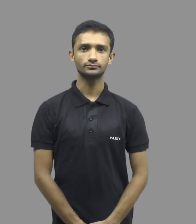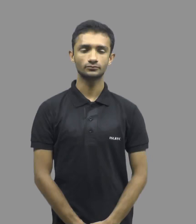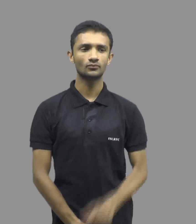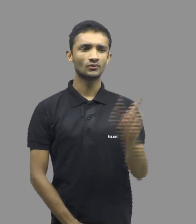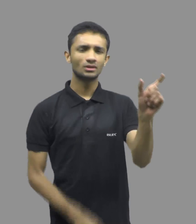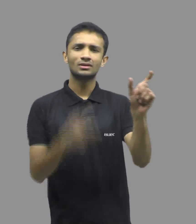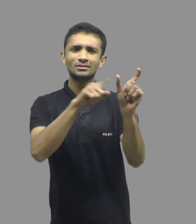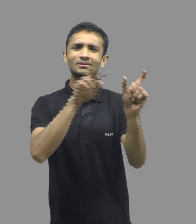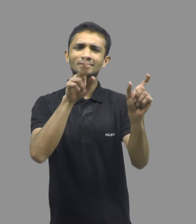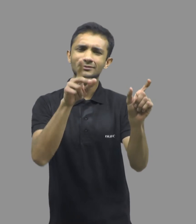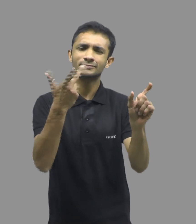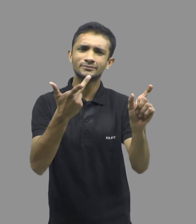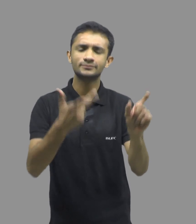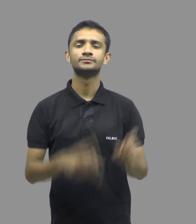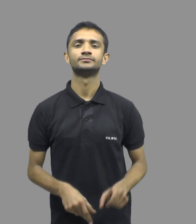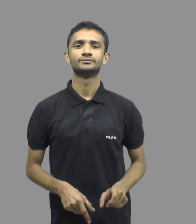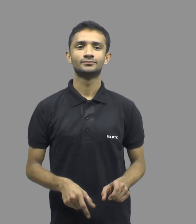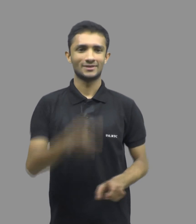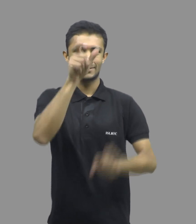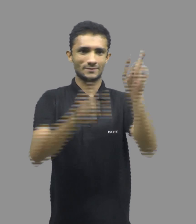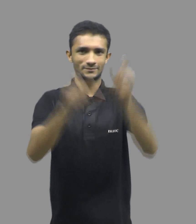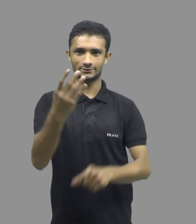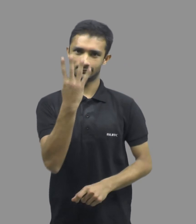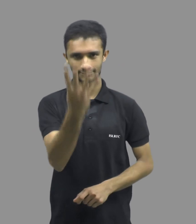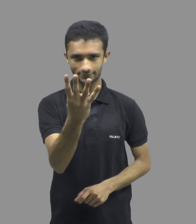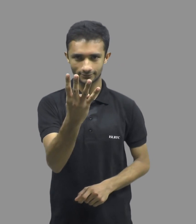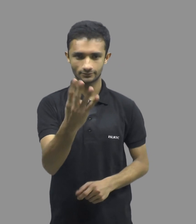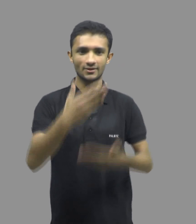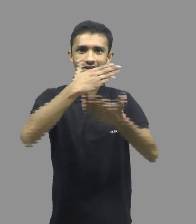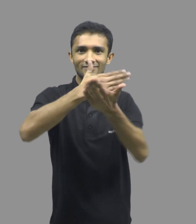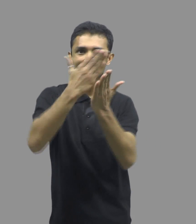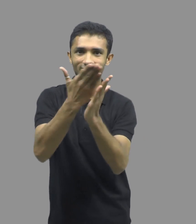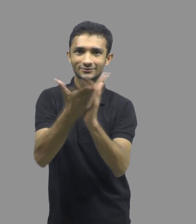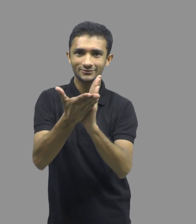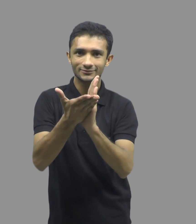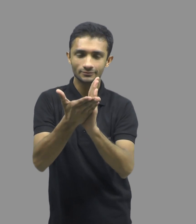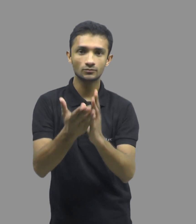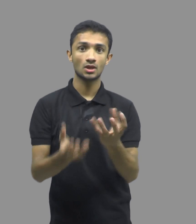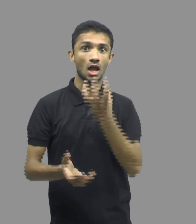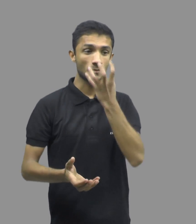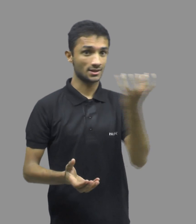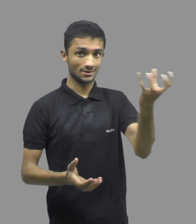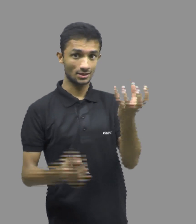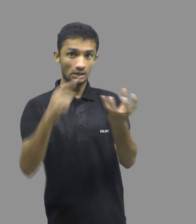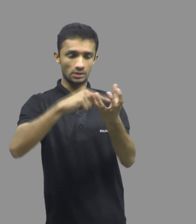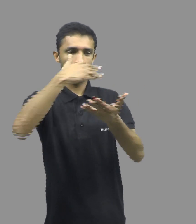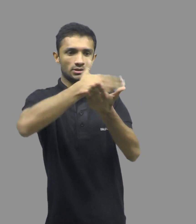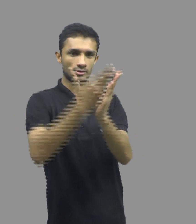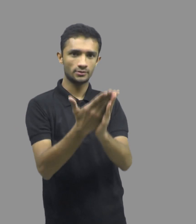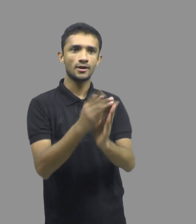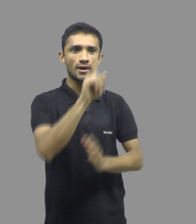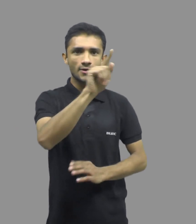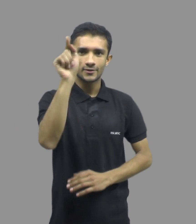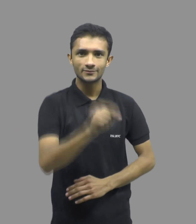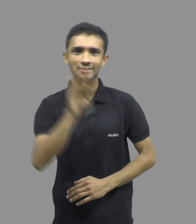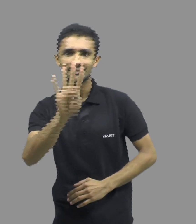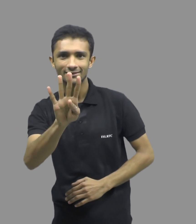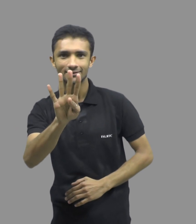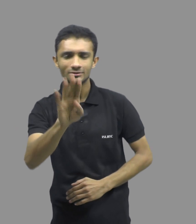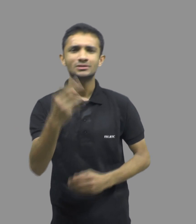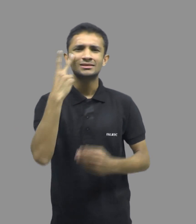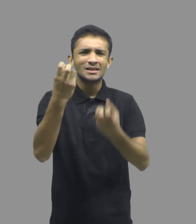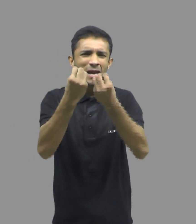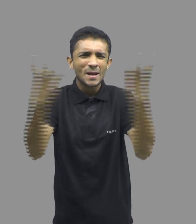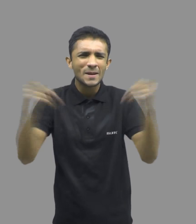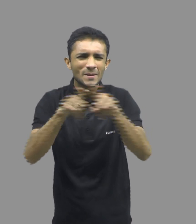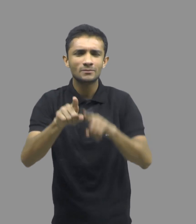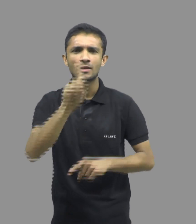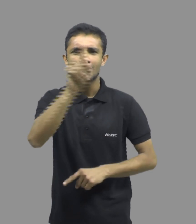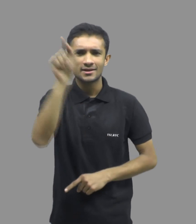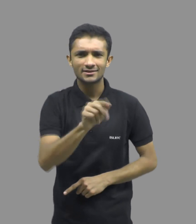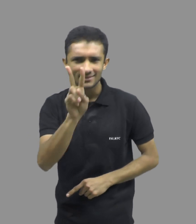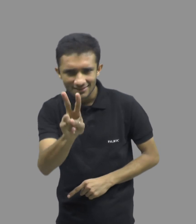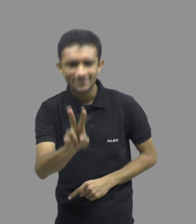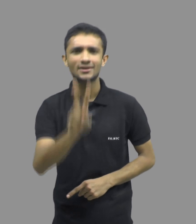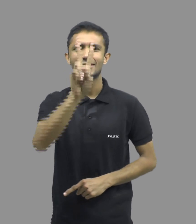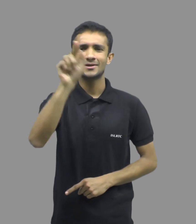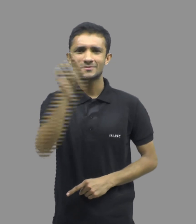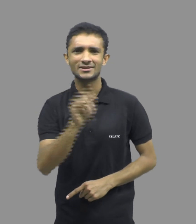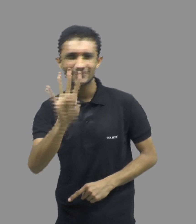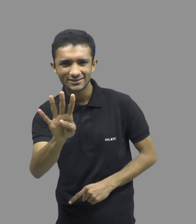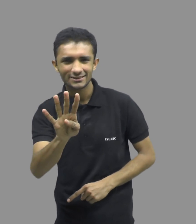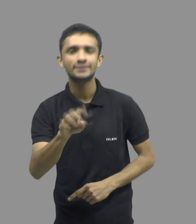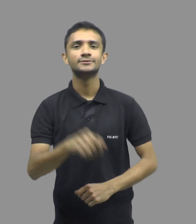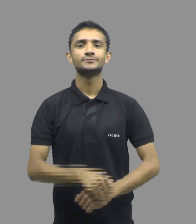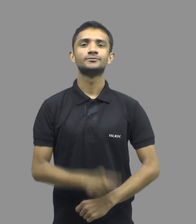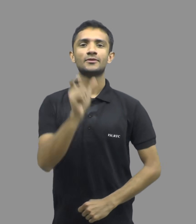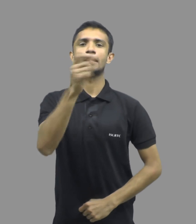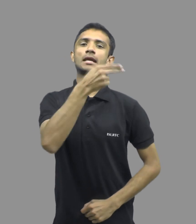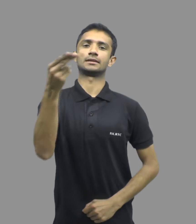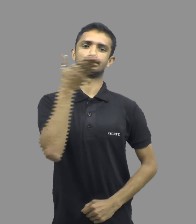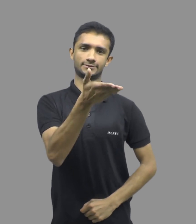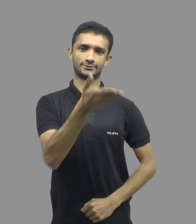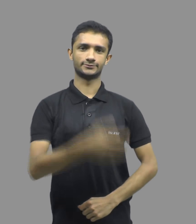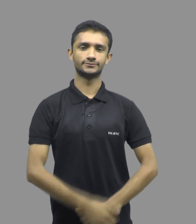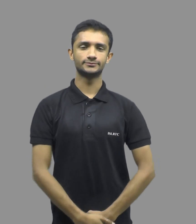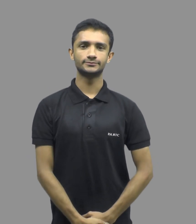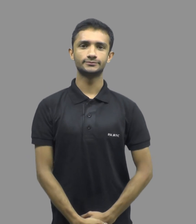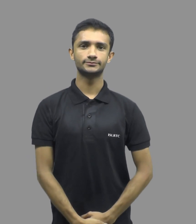Fraction